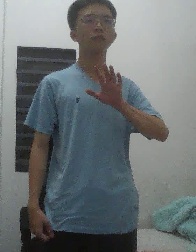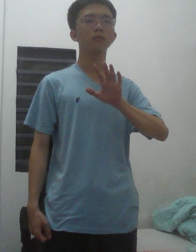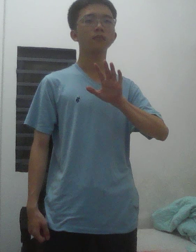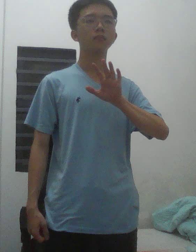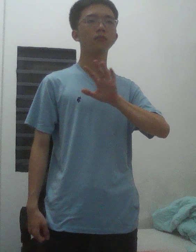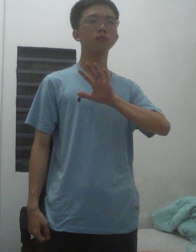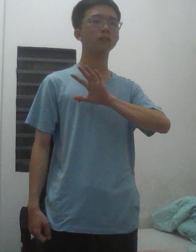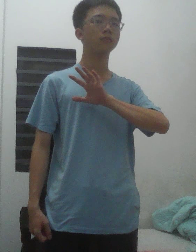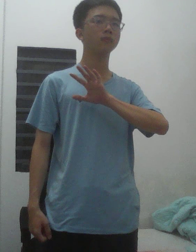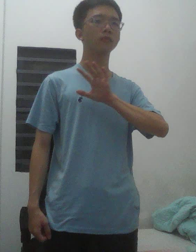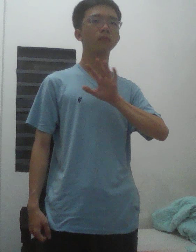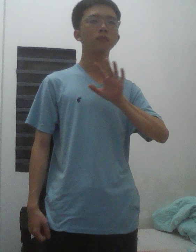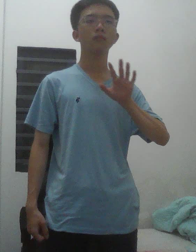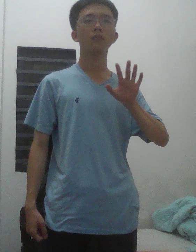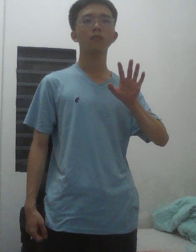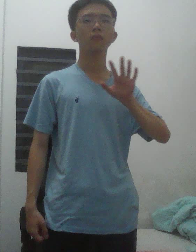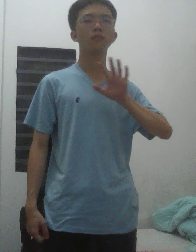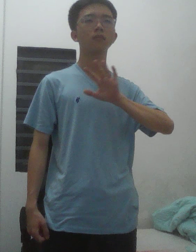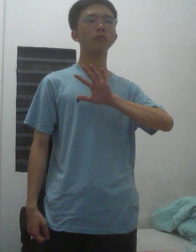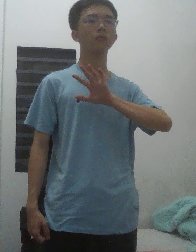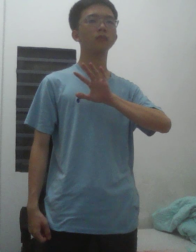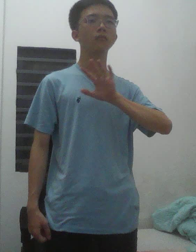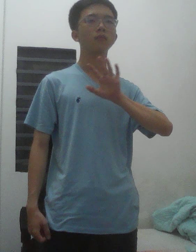khong dong y